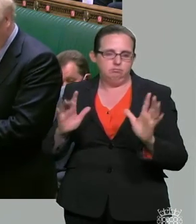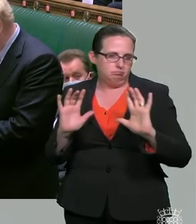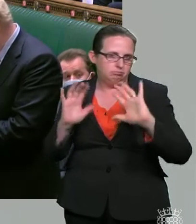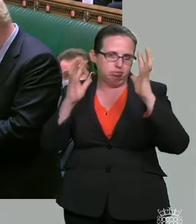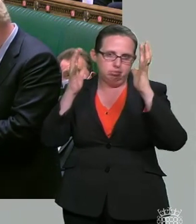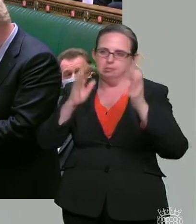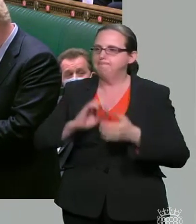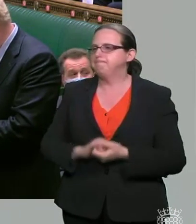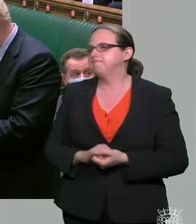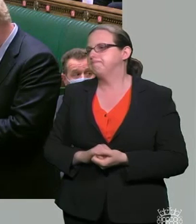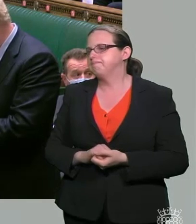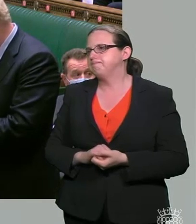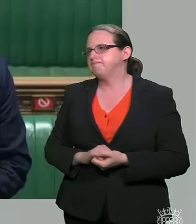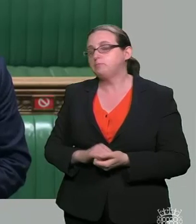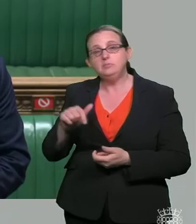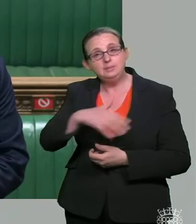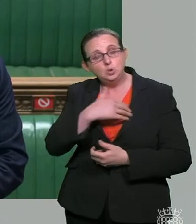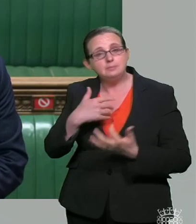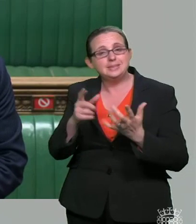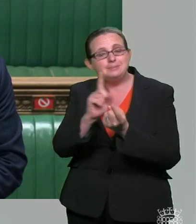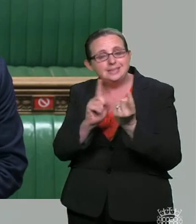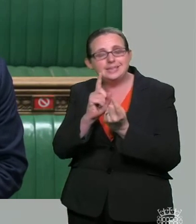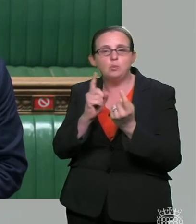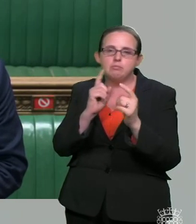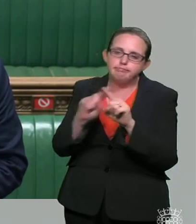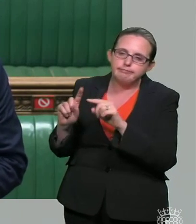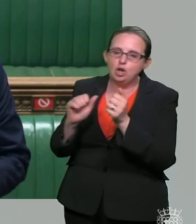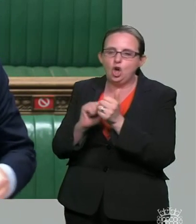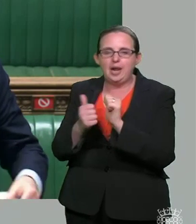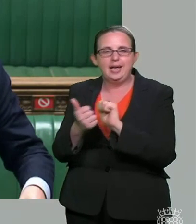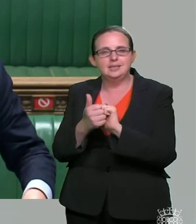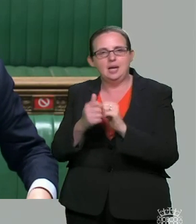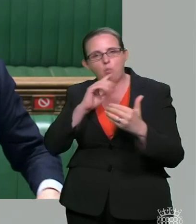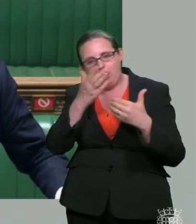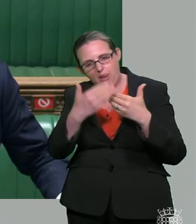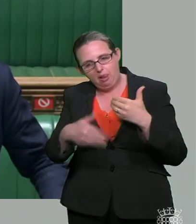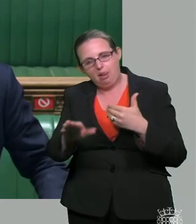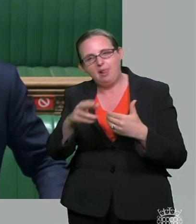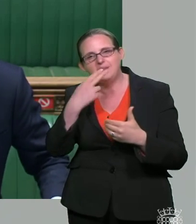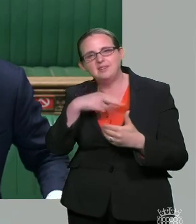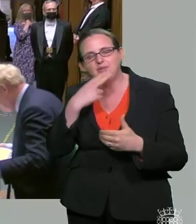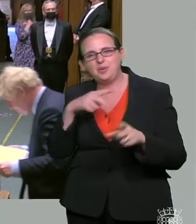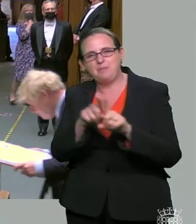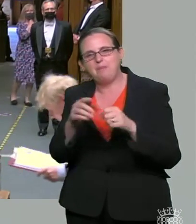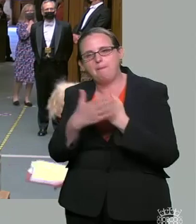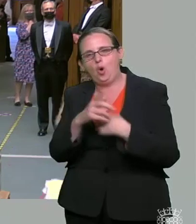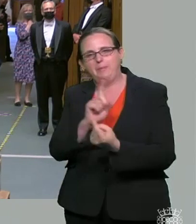This morning I had meetings with ministerial colleagues and others. In addition to my duties in this House, I shall have further such meetings later today.